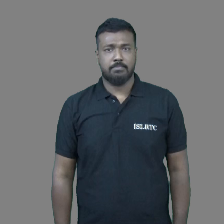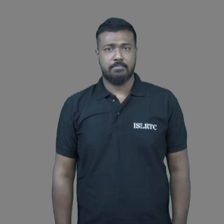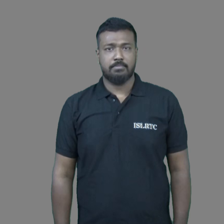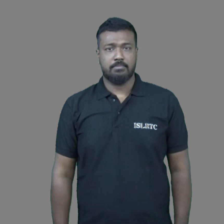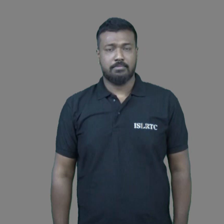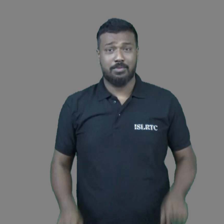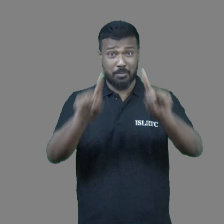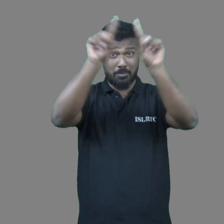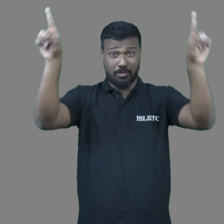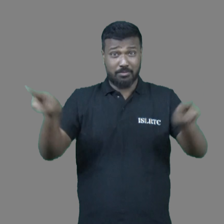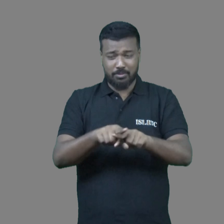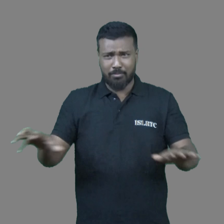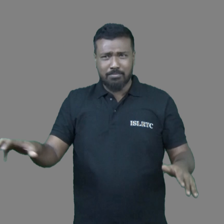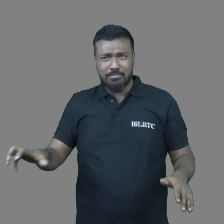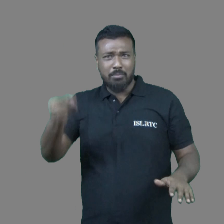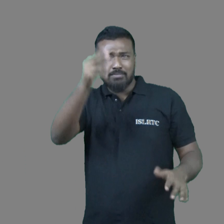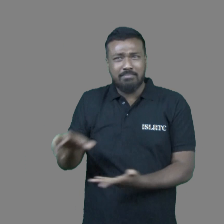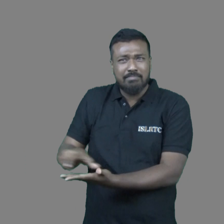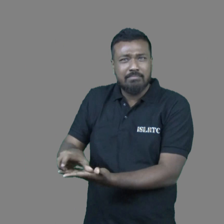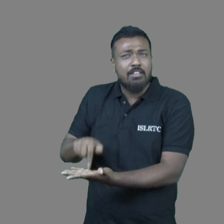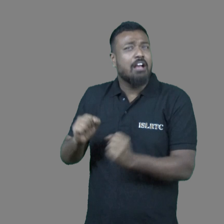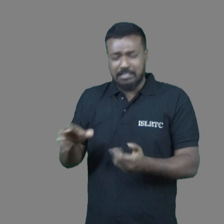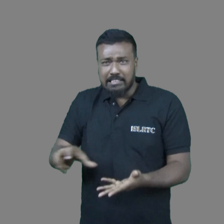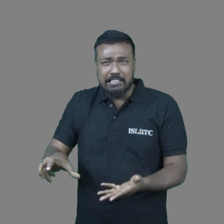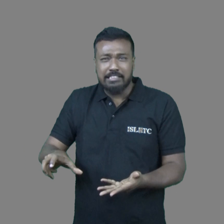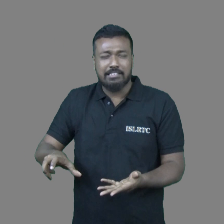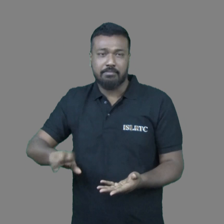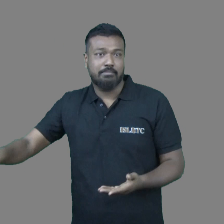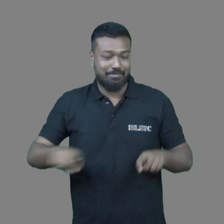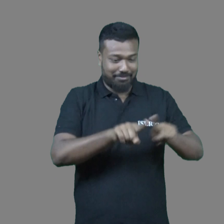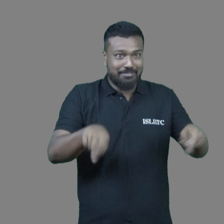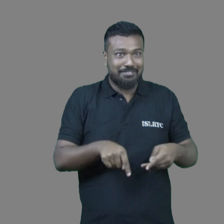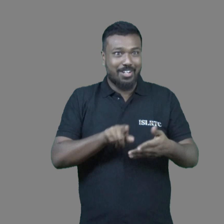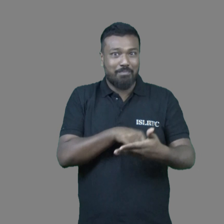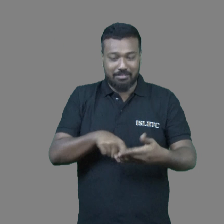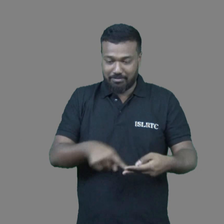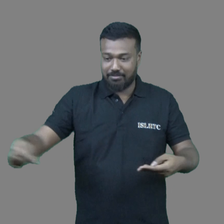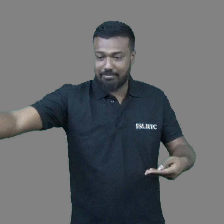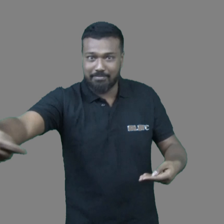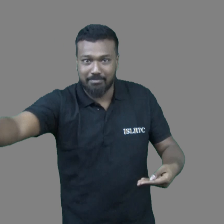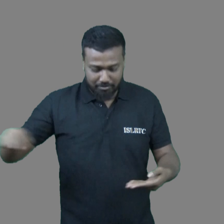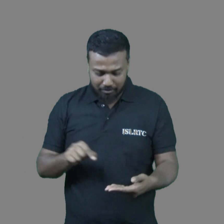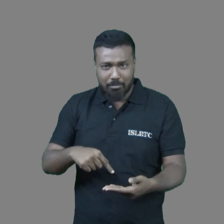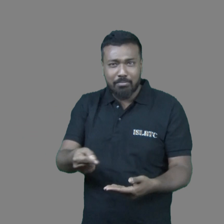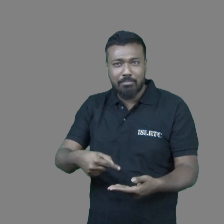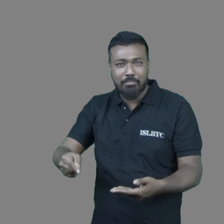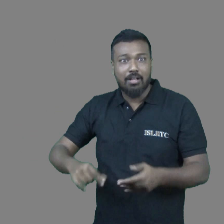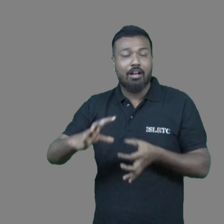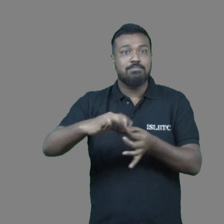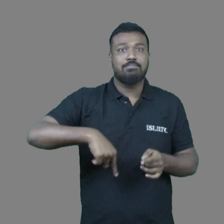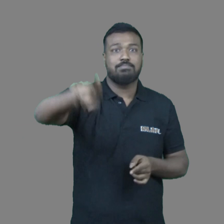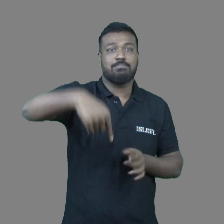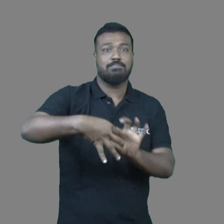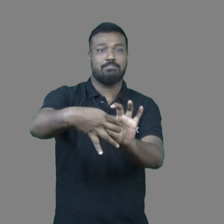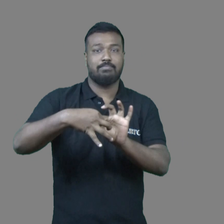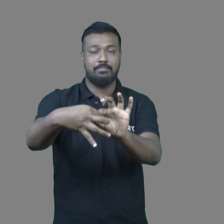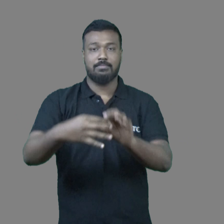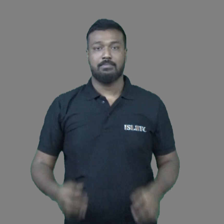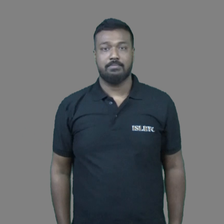Graphics Tablet